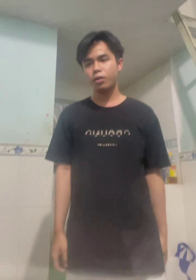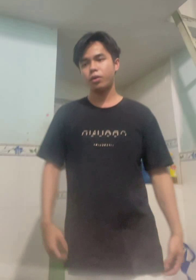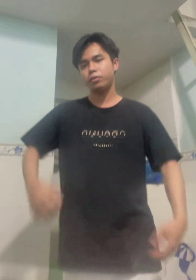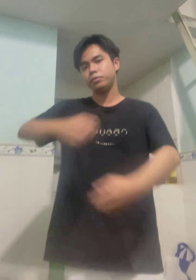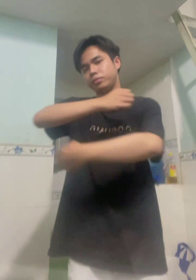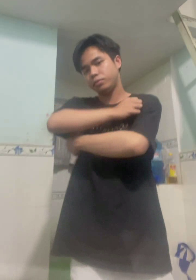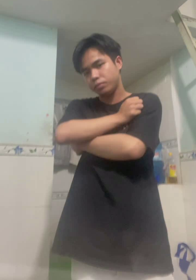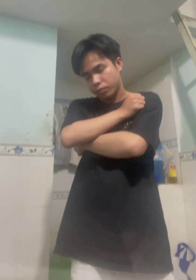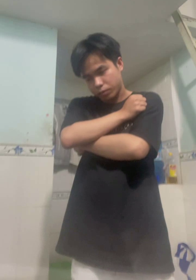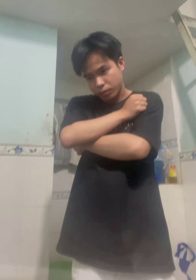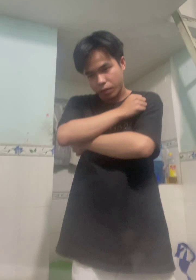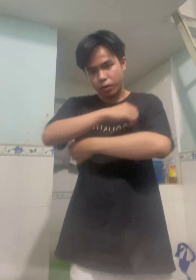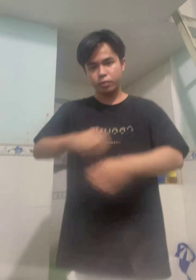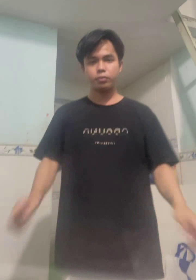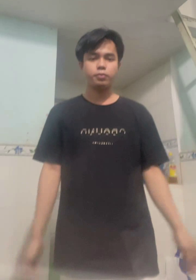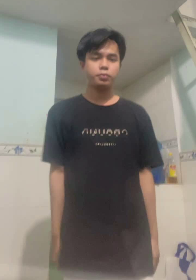om